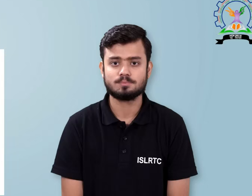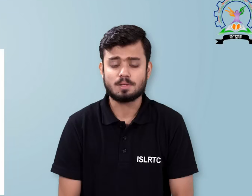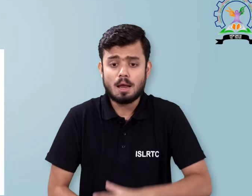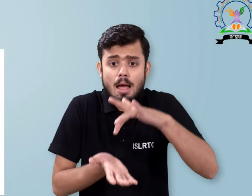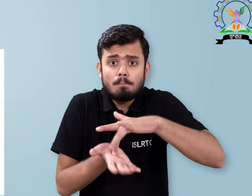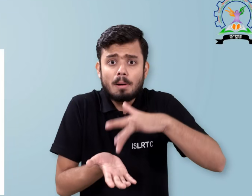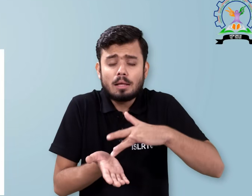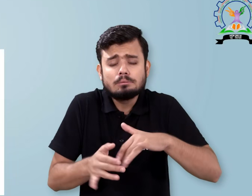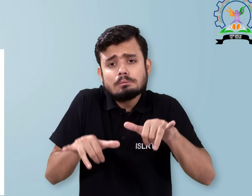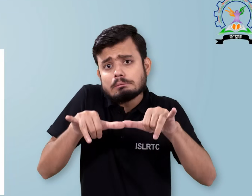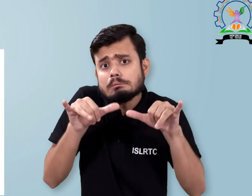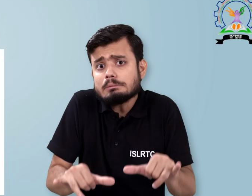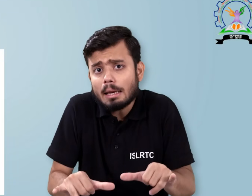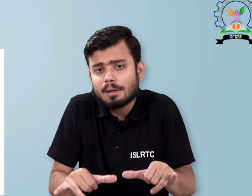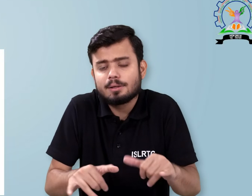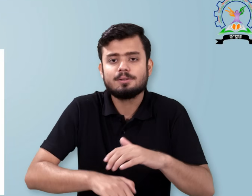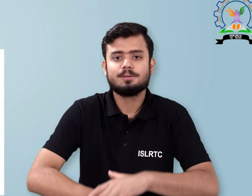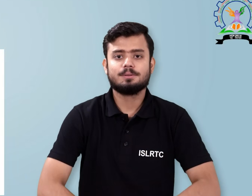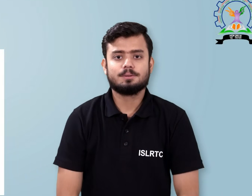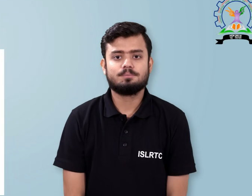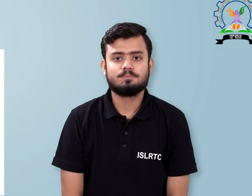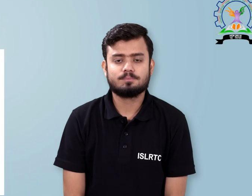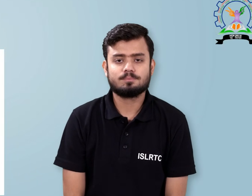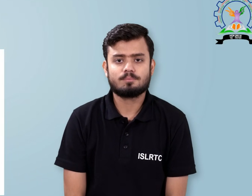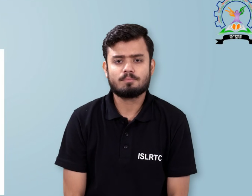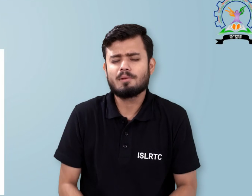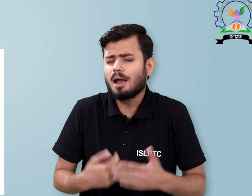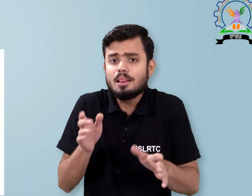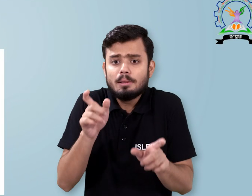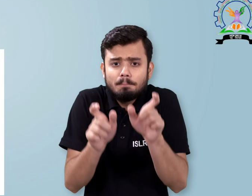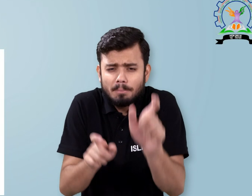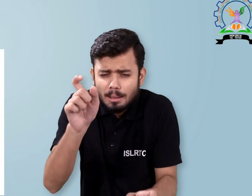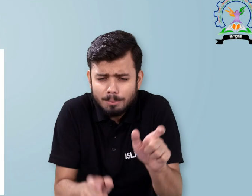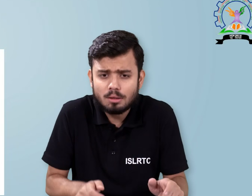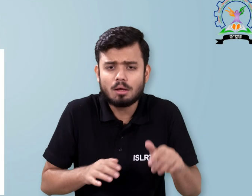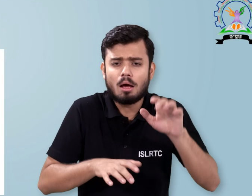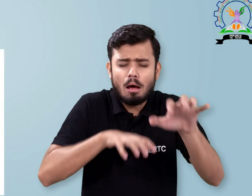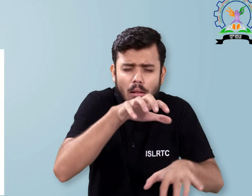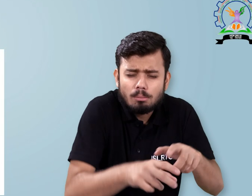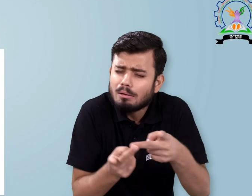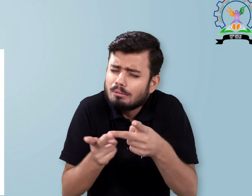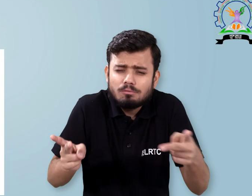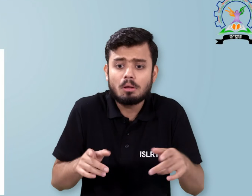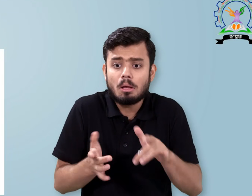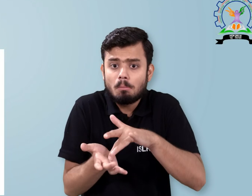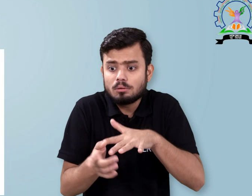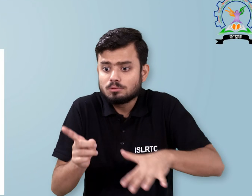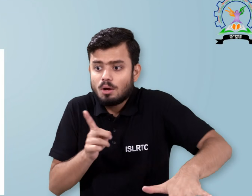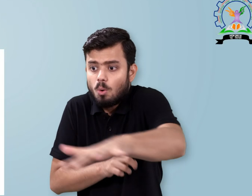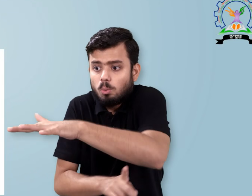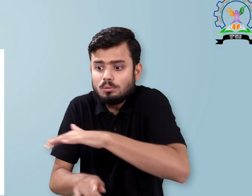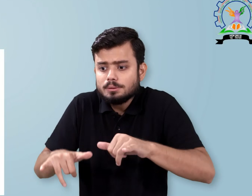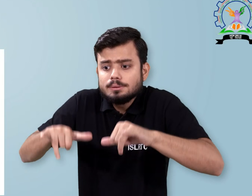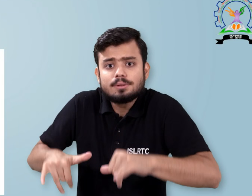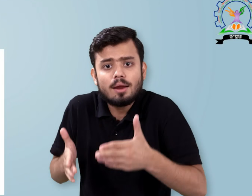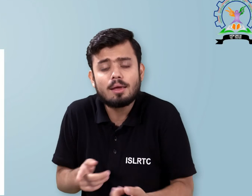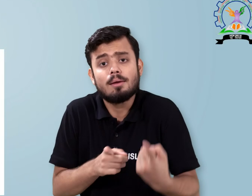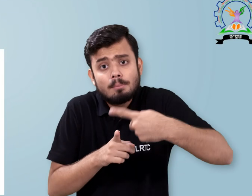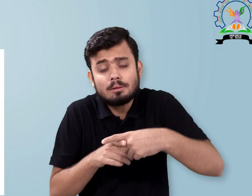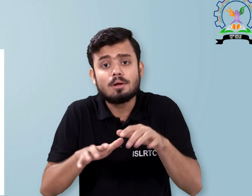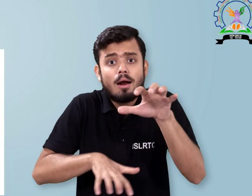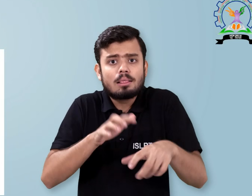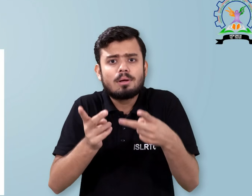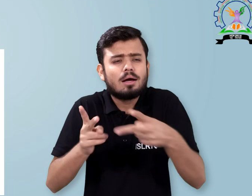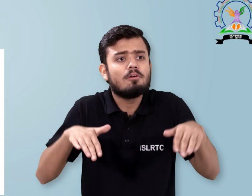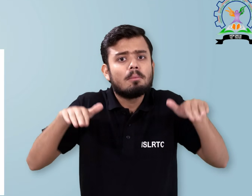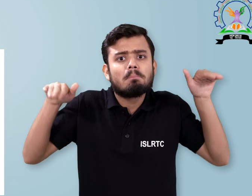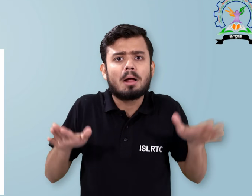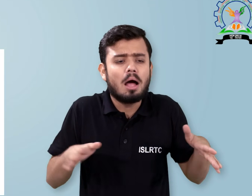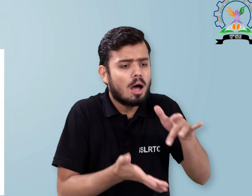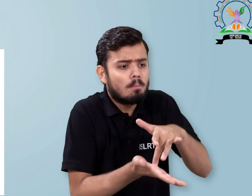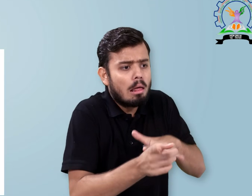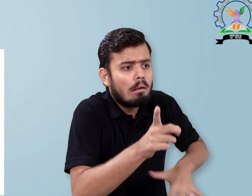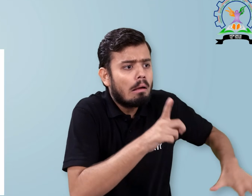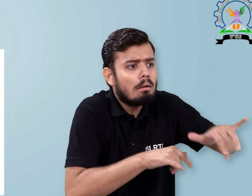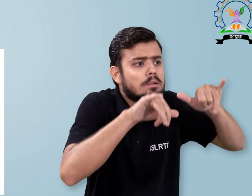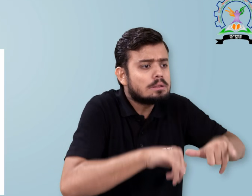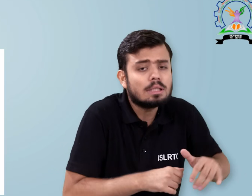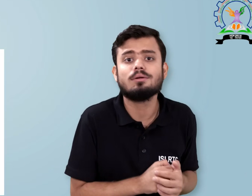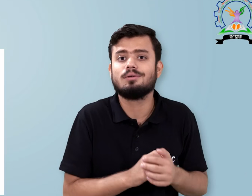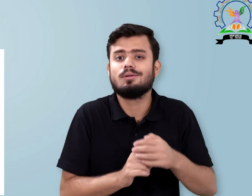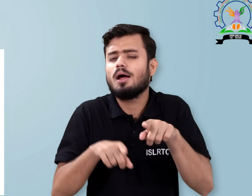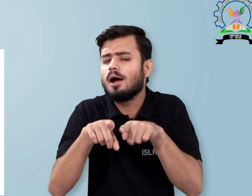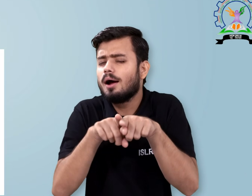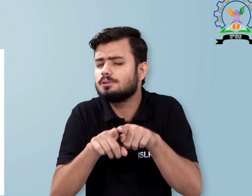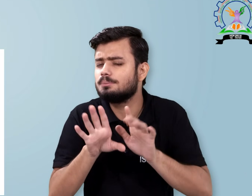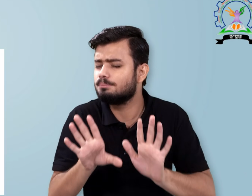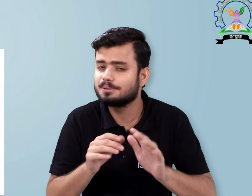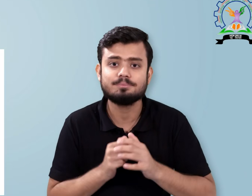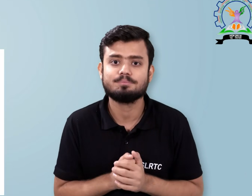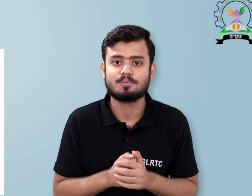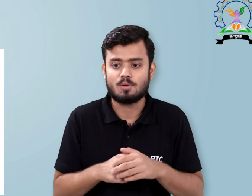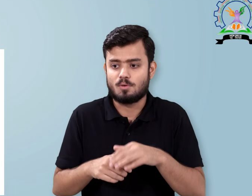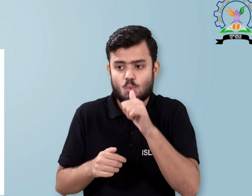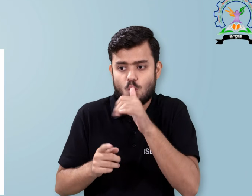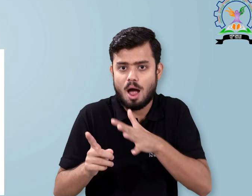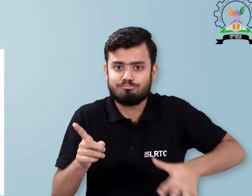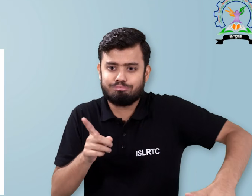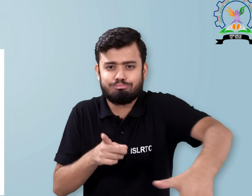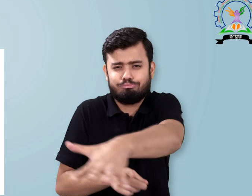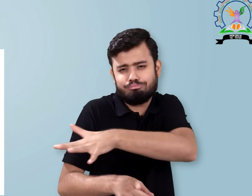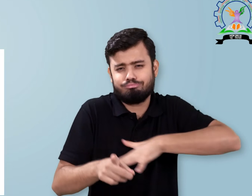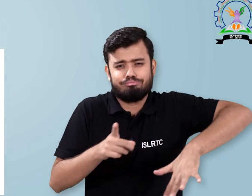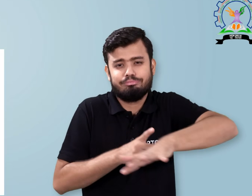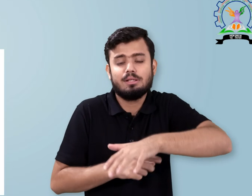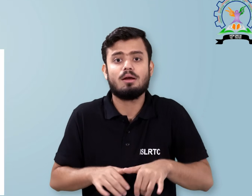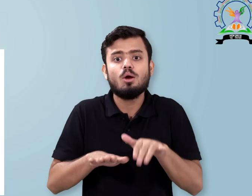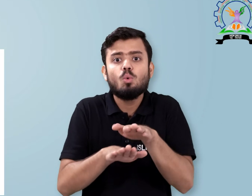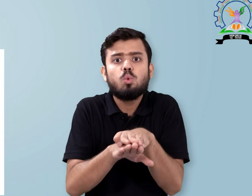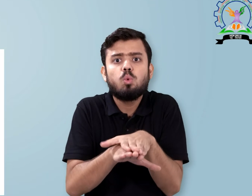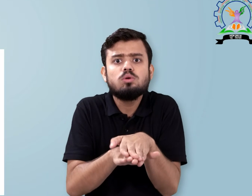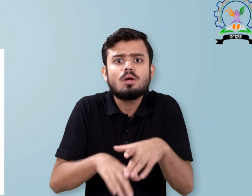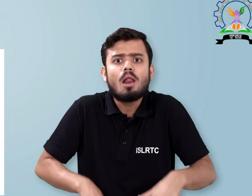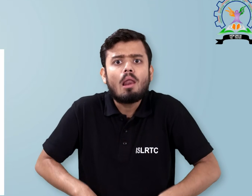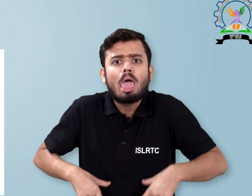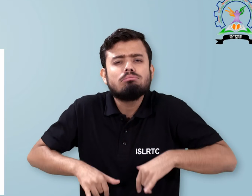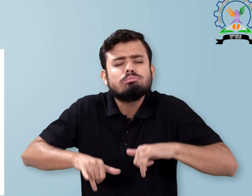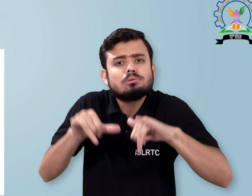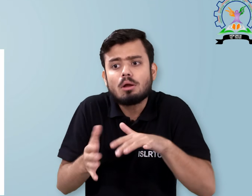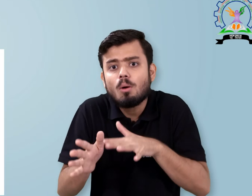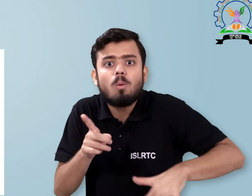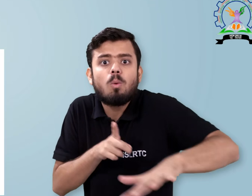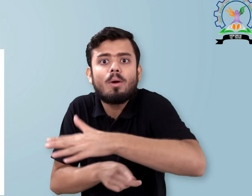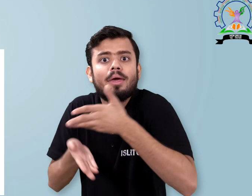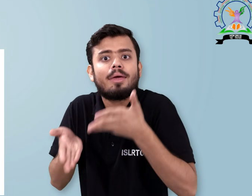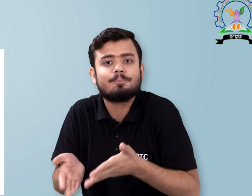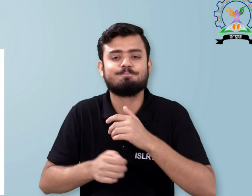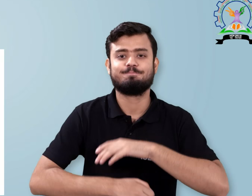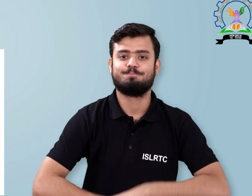Inhabit To inhabit means to live/ stay in a place of settled residence or habitat